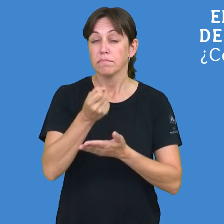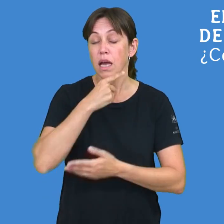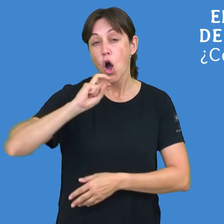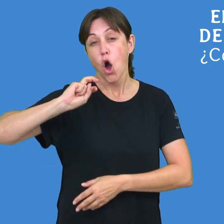droga